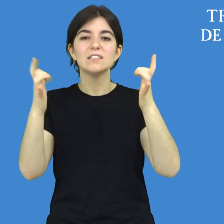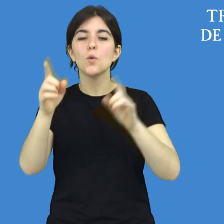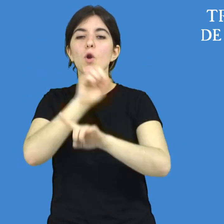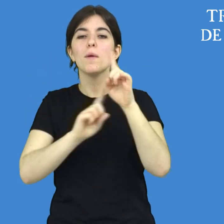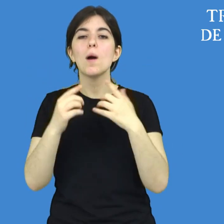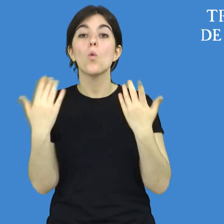problema